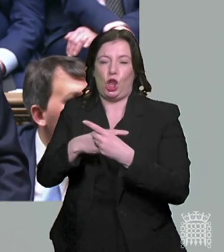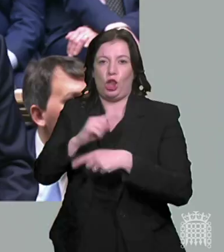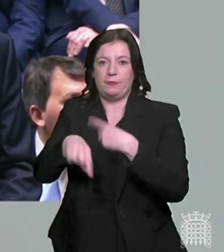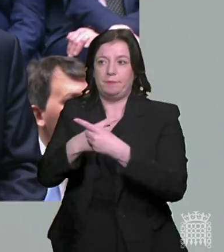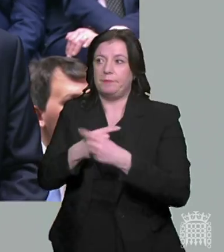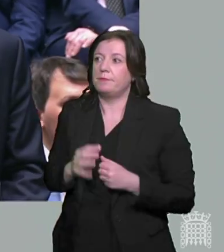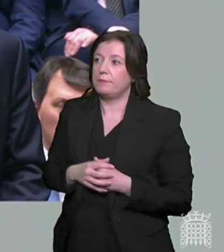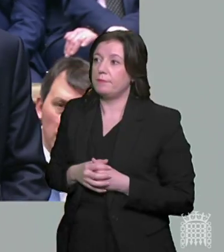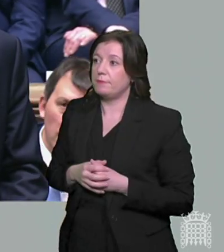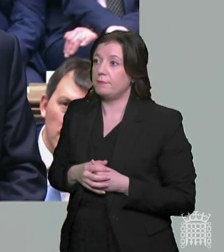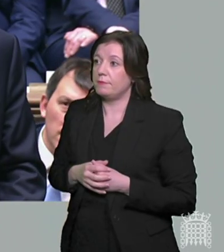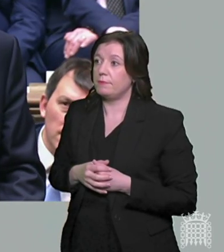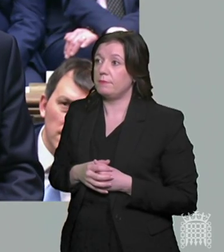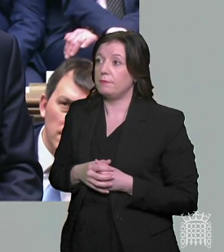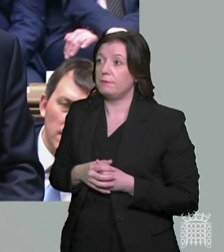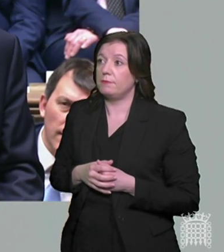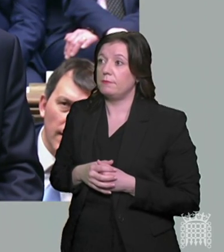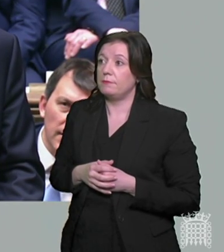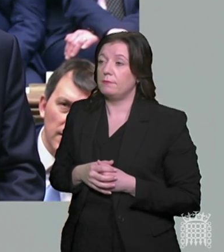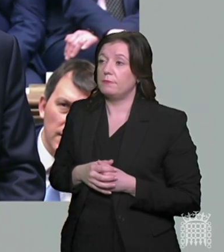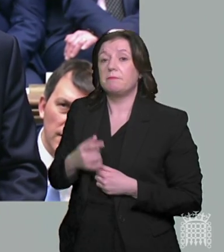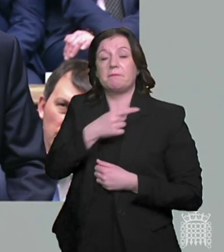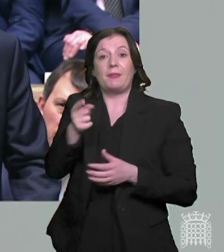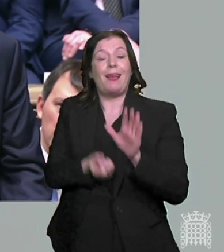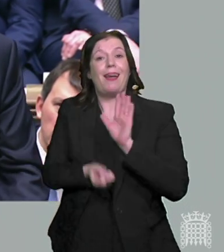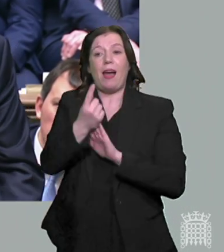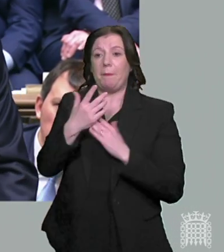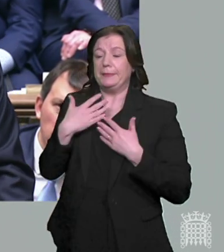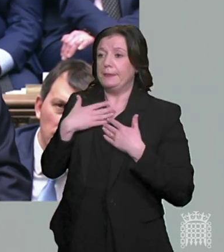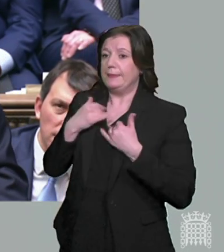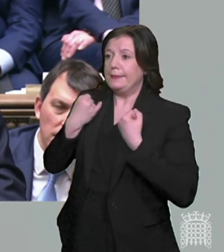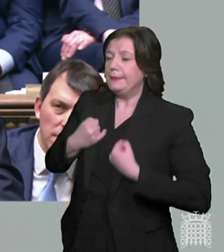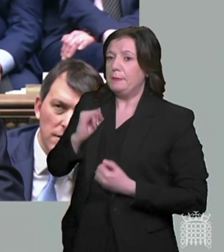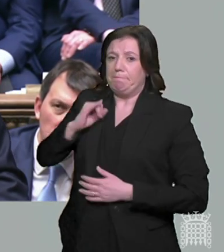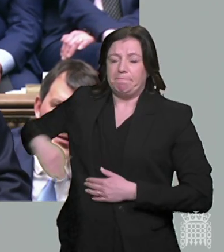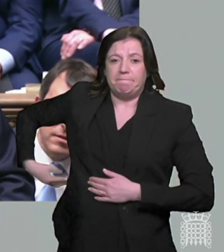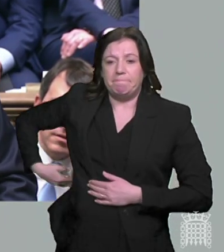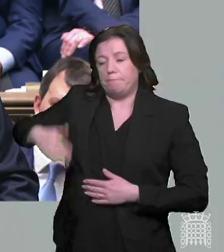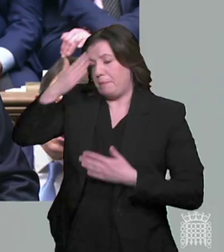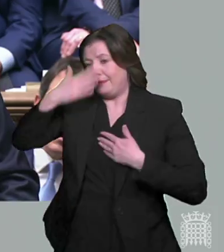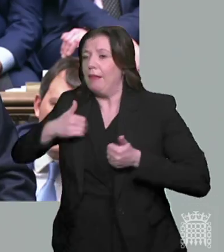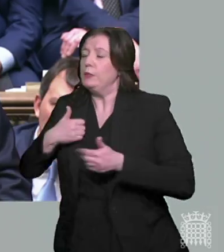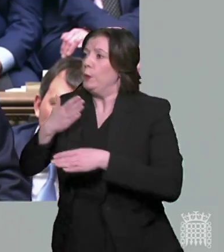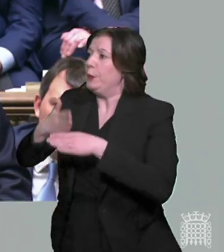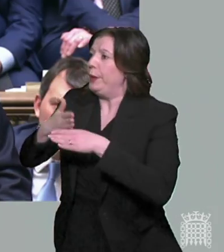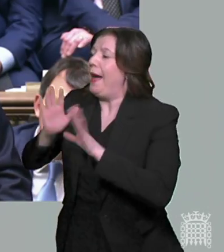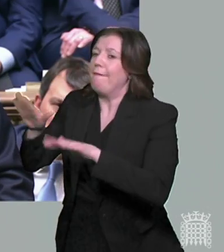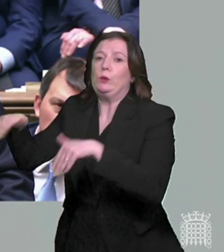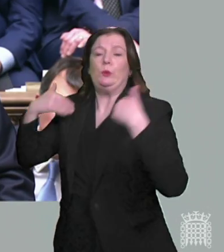We also want to help those who are forced to leave work because of a health condition such as back pain or a mental health issue.